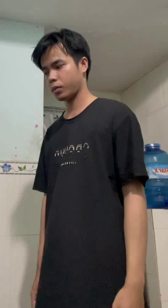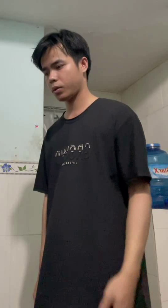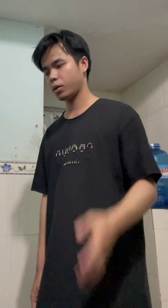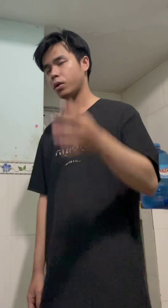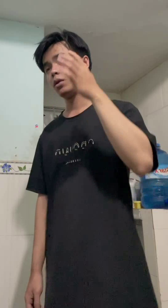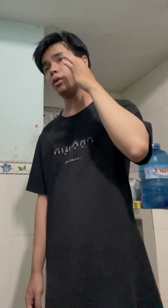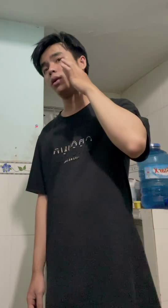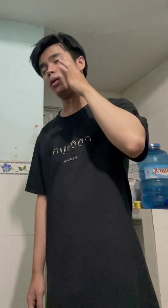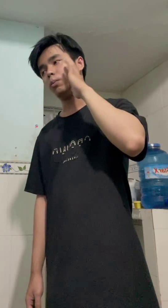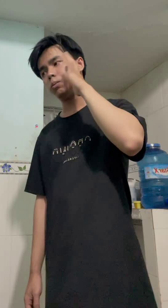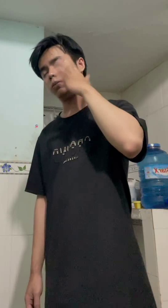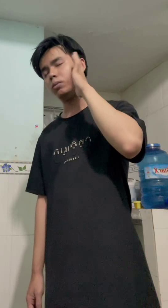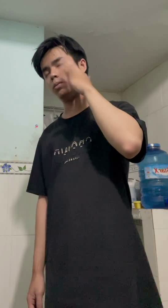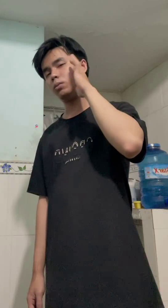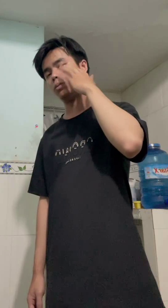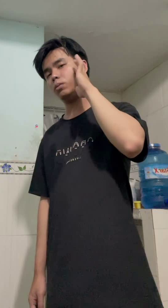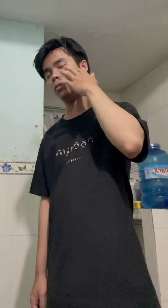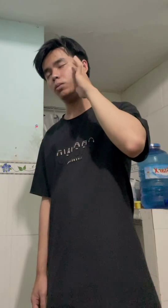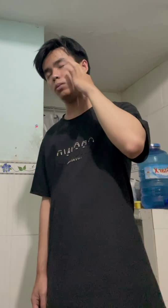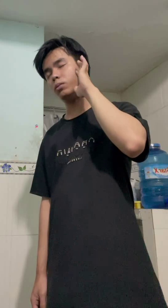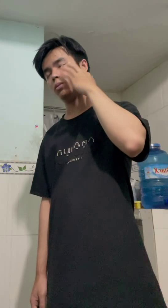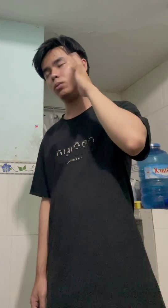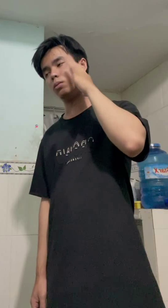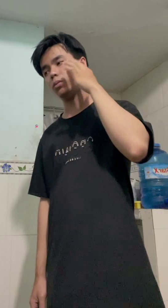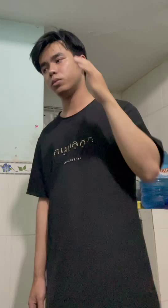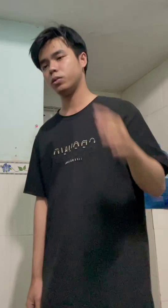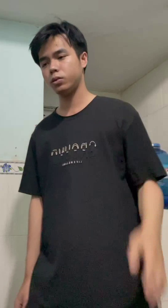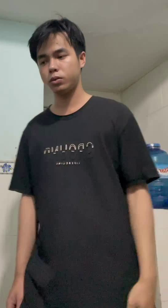kinh tom